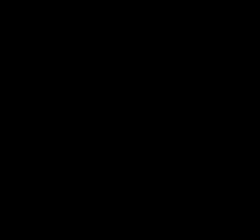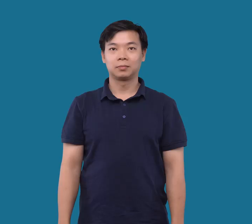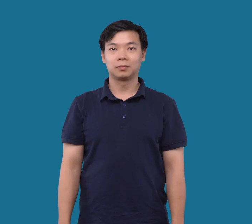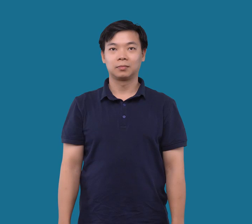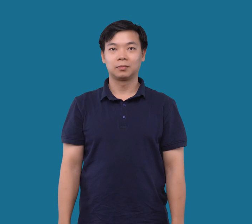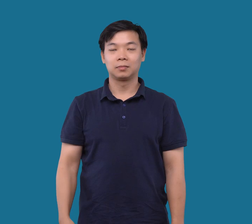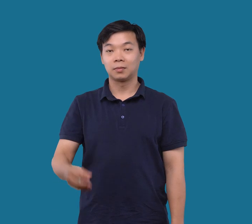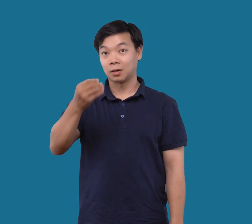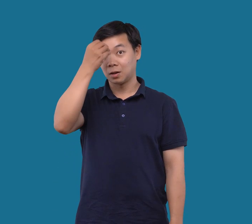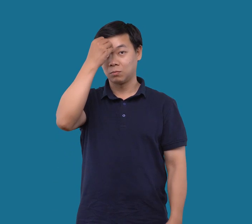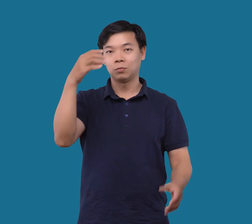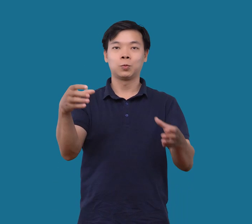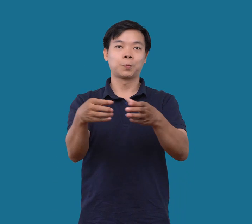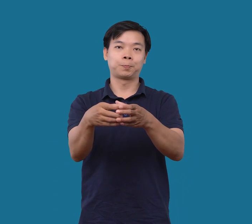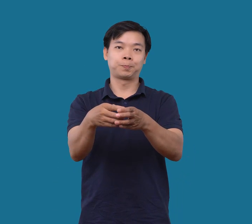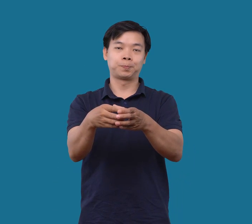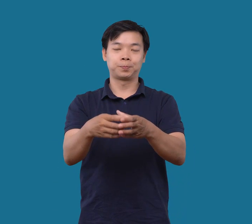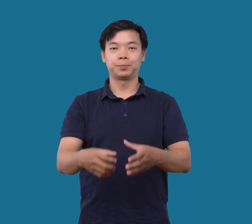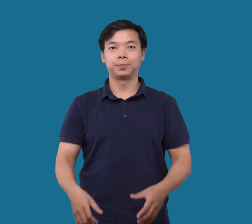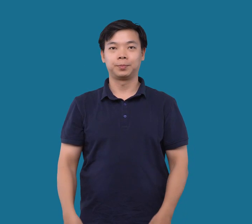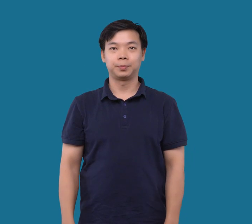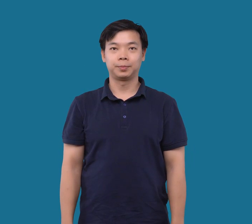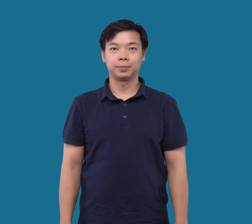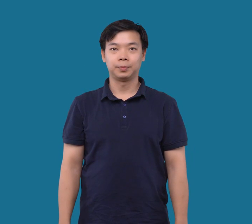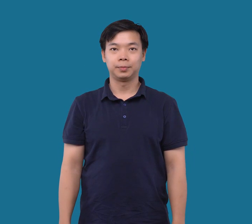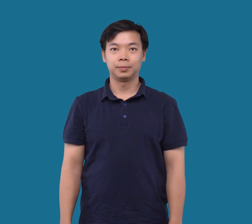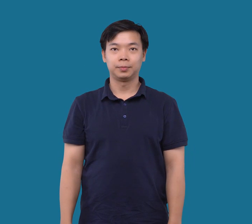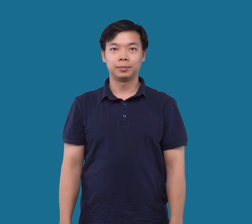học nhóm